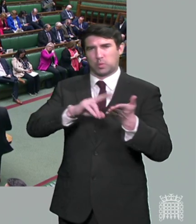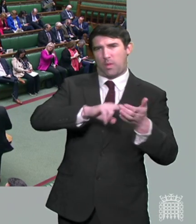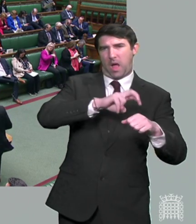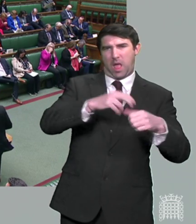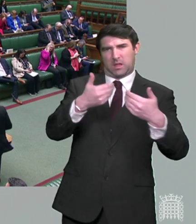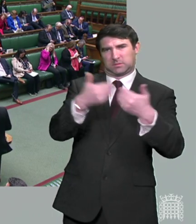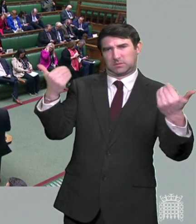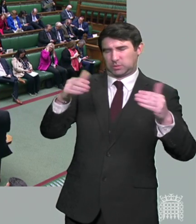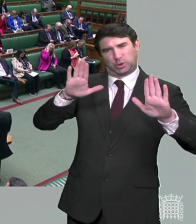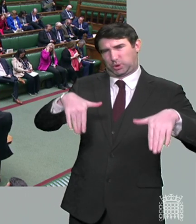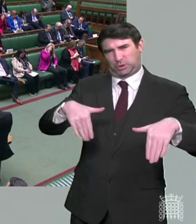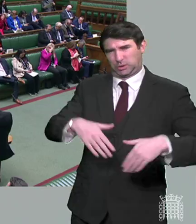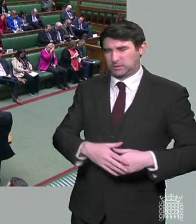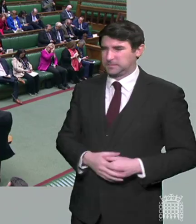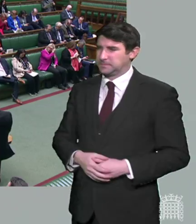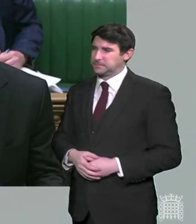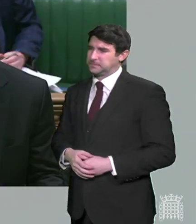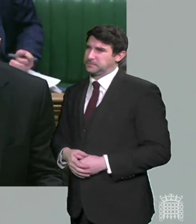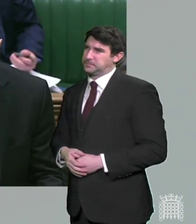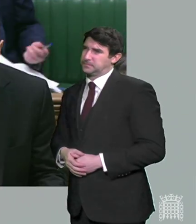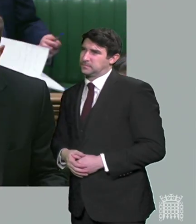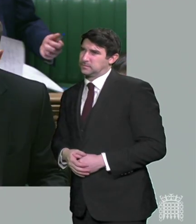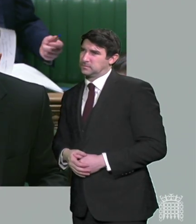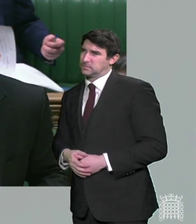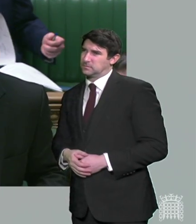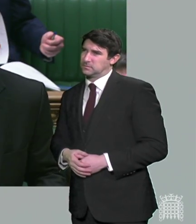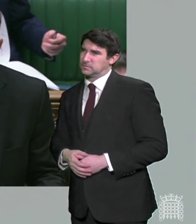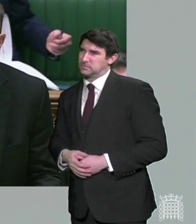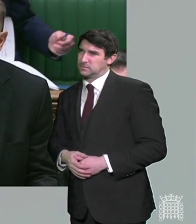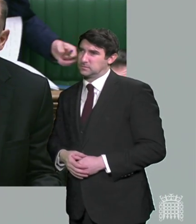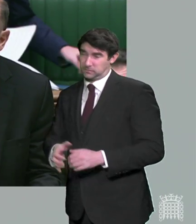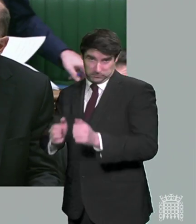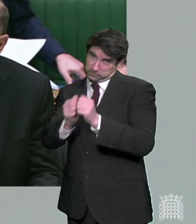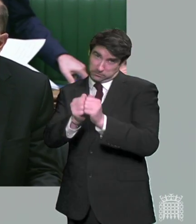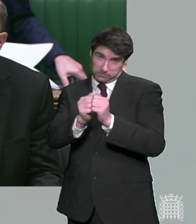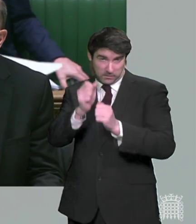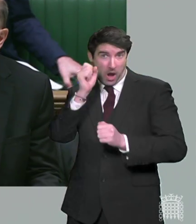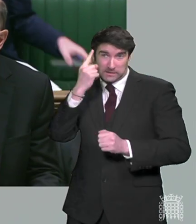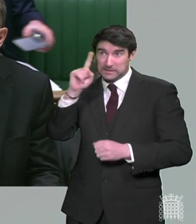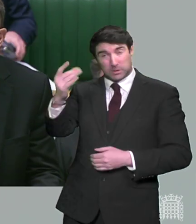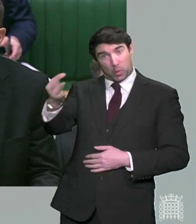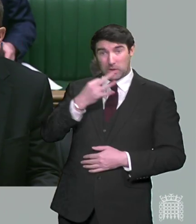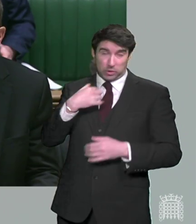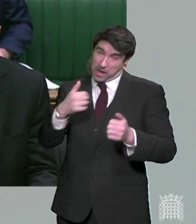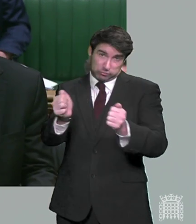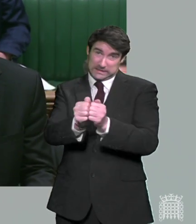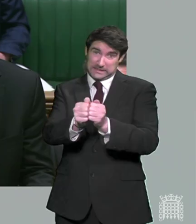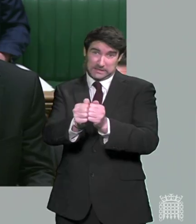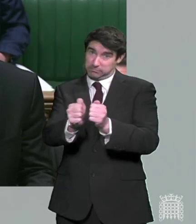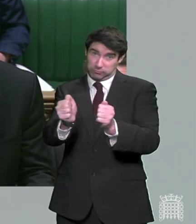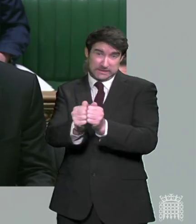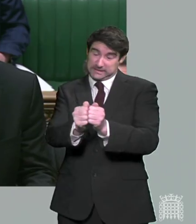I thank the right honourable Gentleman for his question. I genuinely do understand the point that he makes, and I completely agree with him.